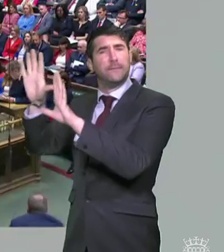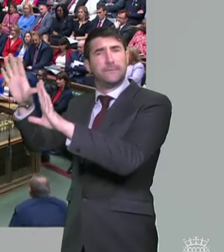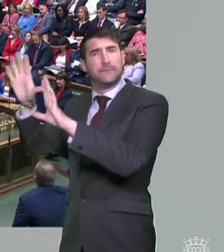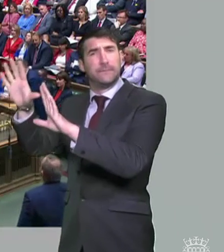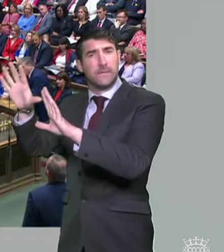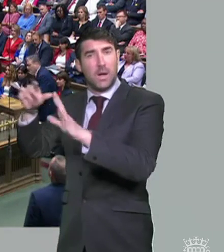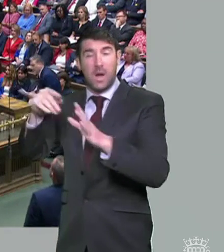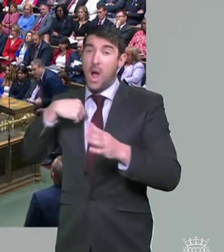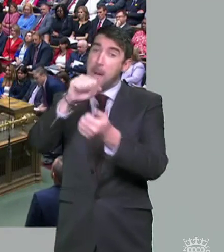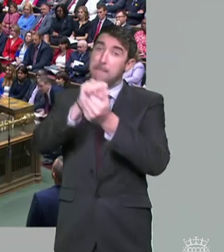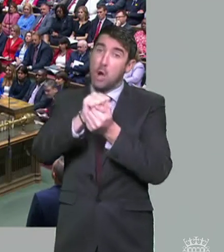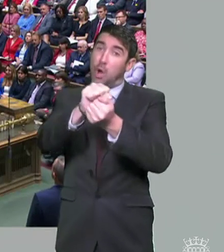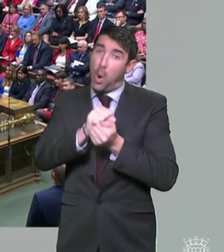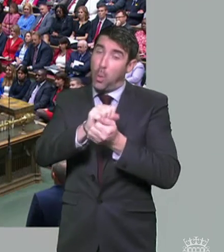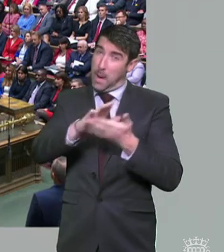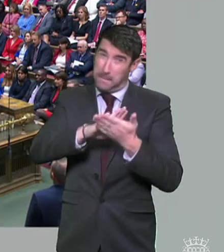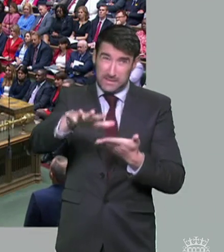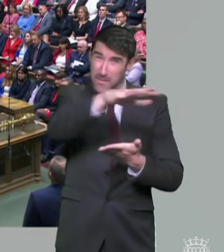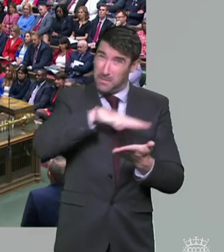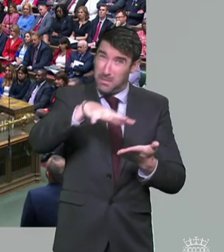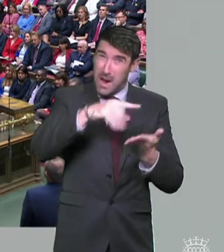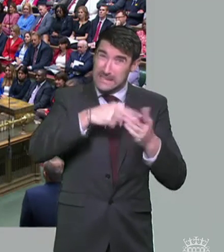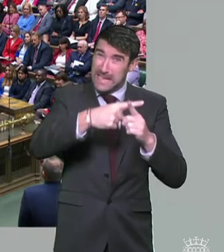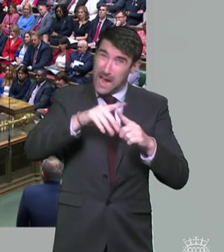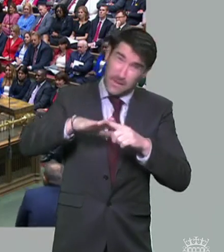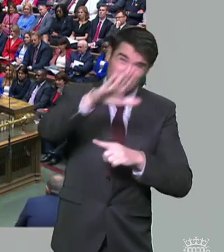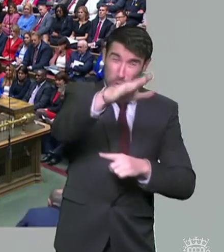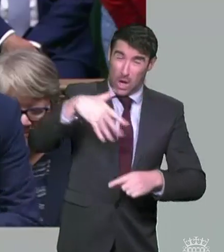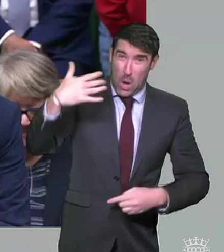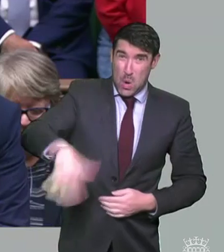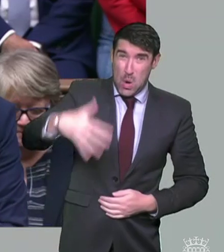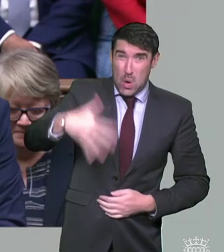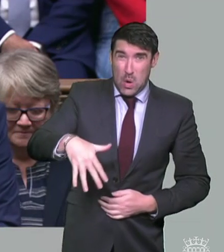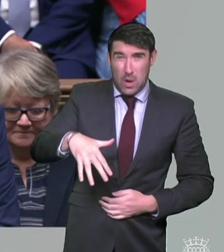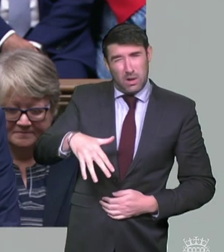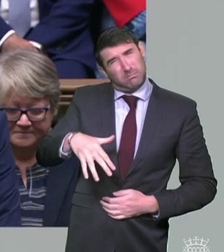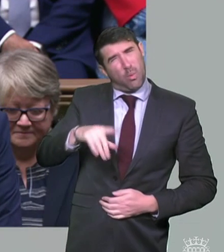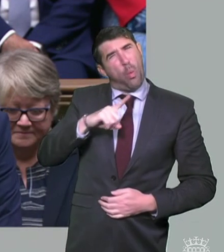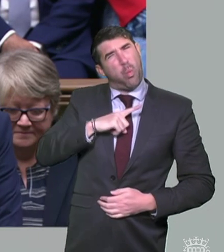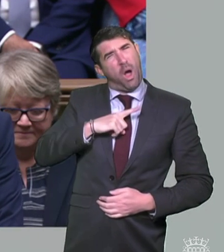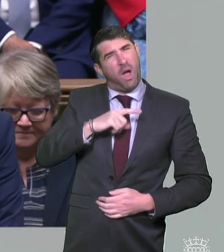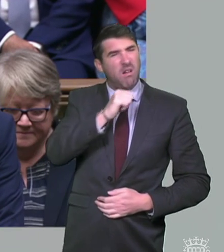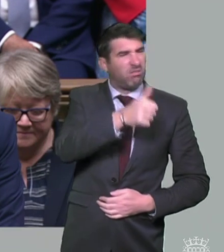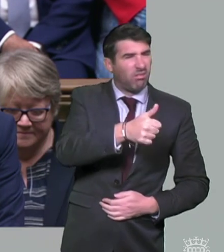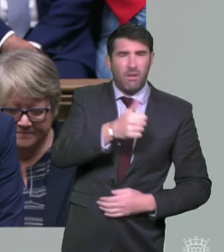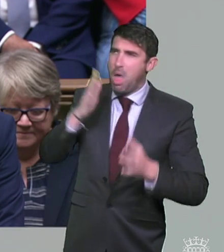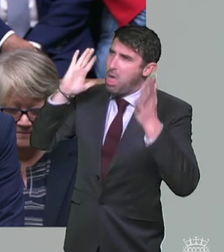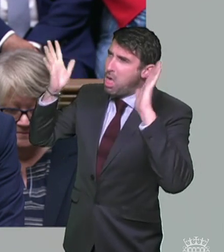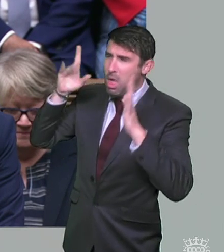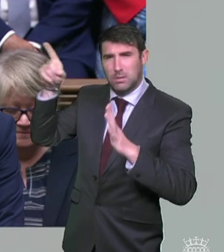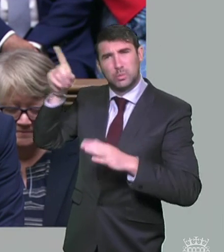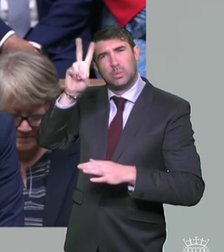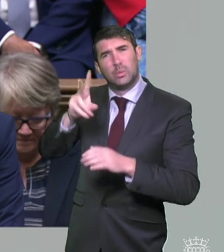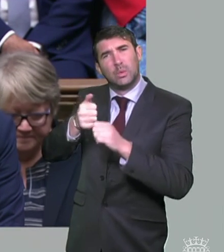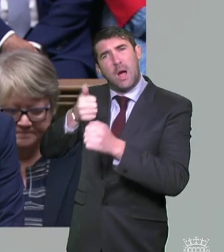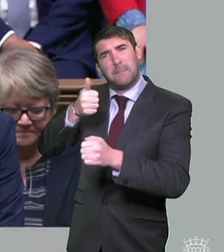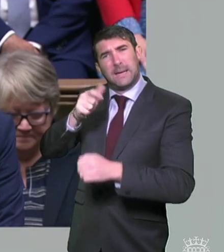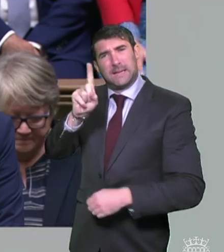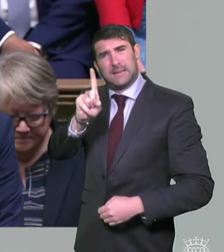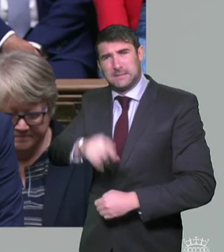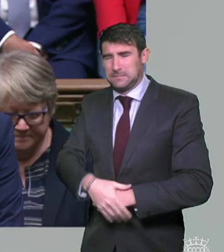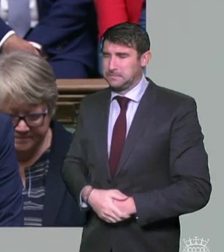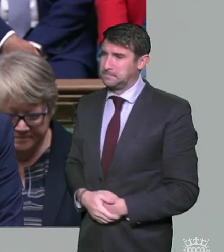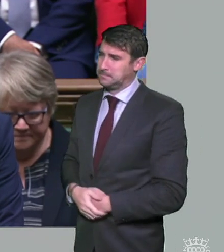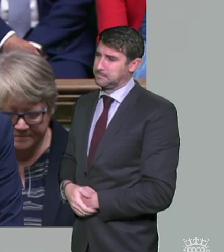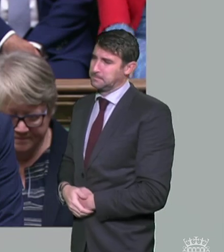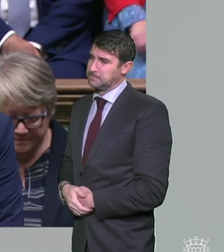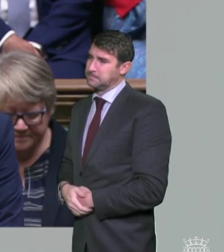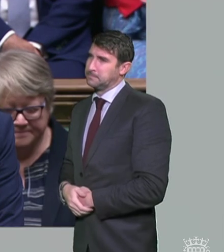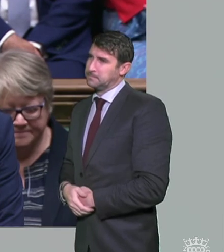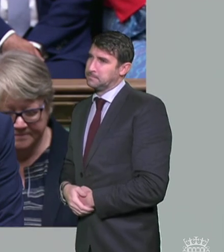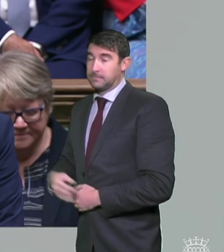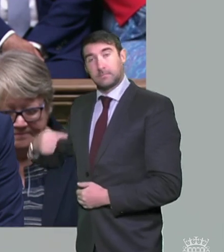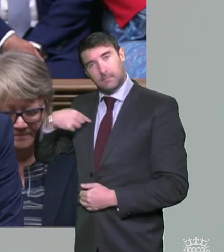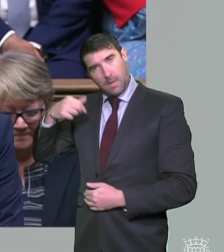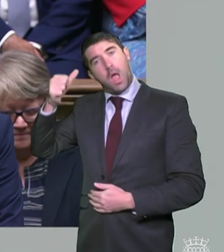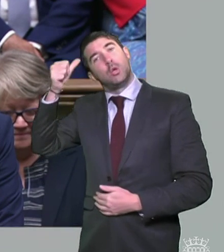I understand that people across our country are struggling with the cost of living, and they are struggling with their energy bills.